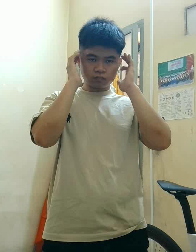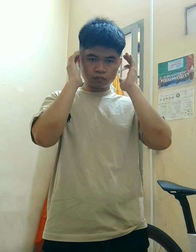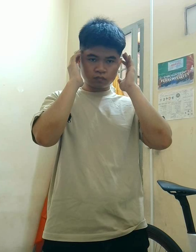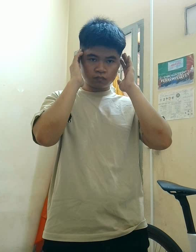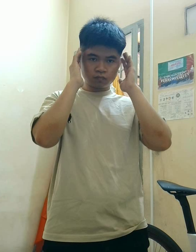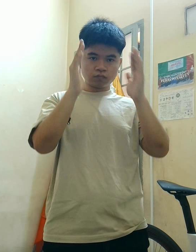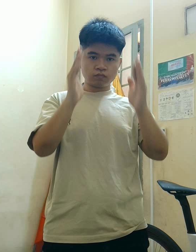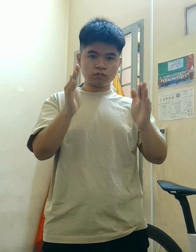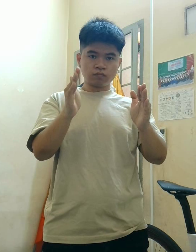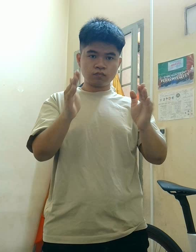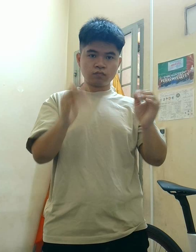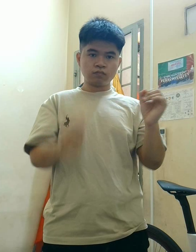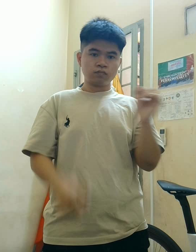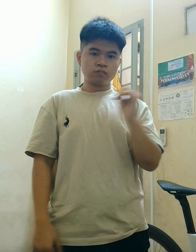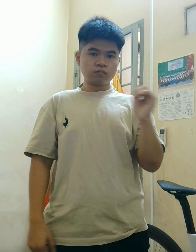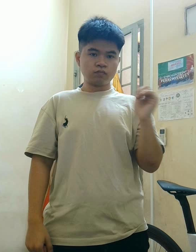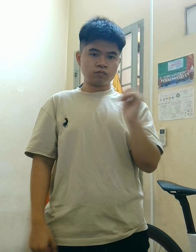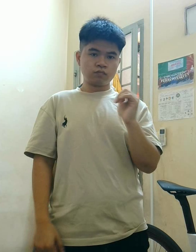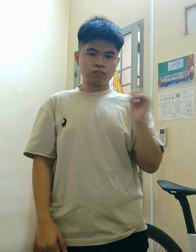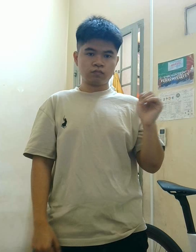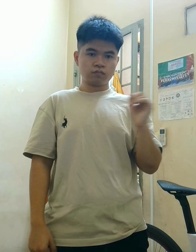khong quan tam